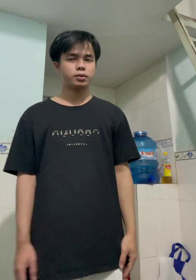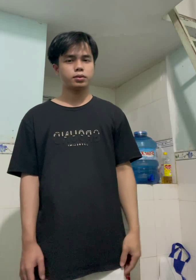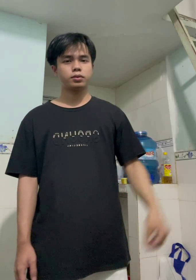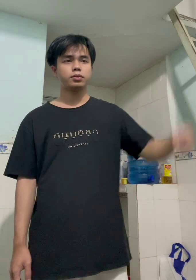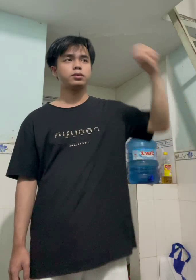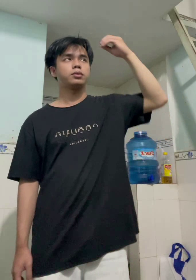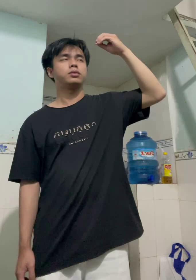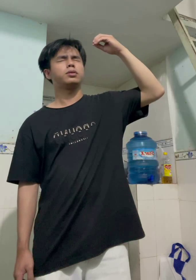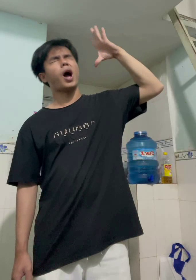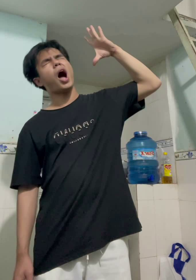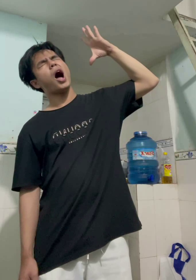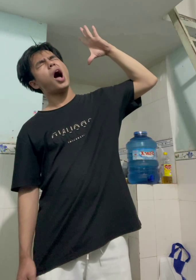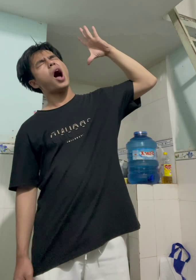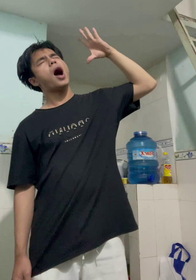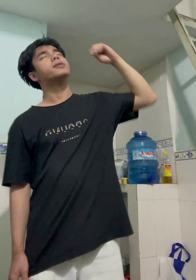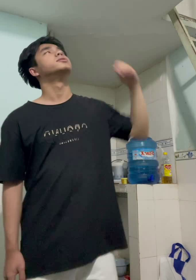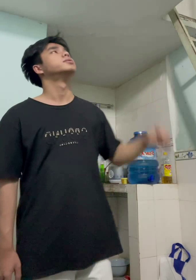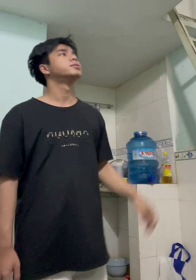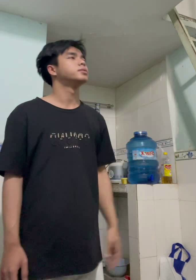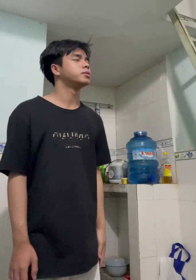troi nang